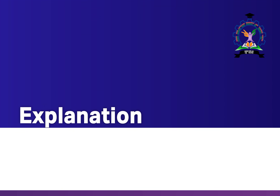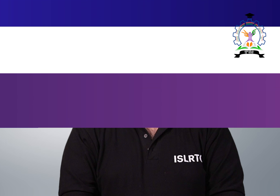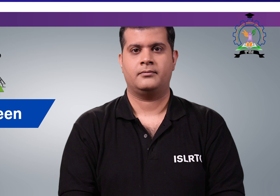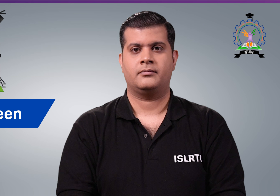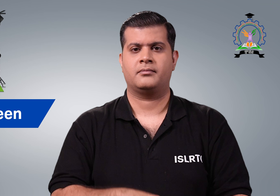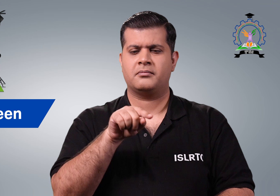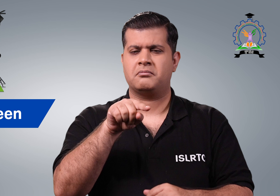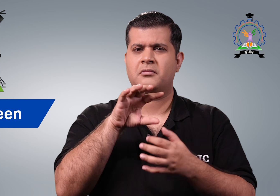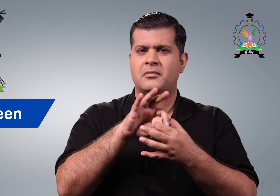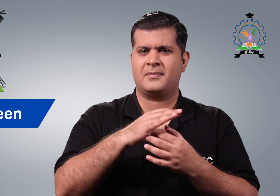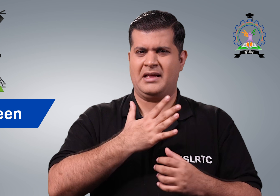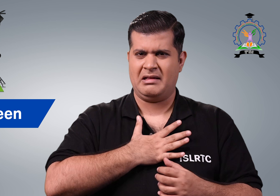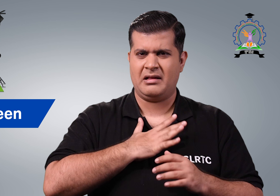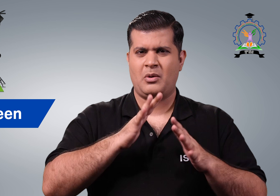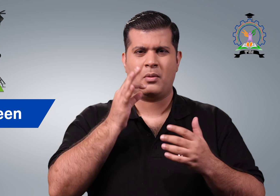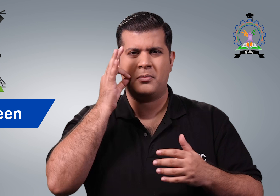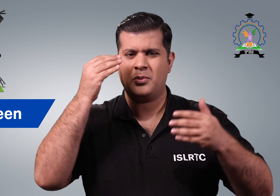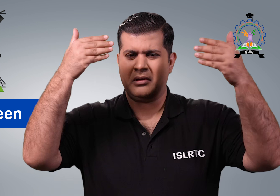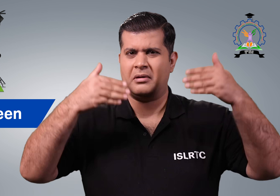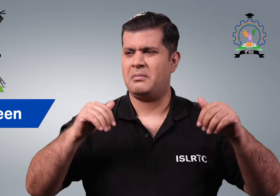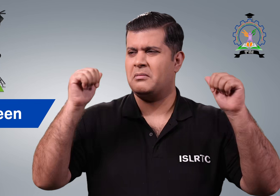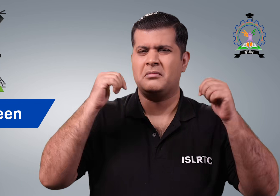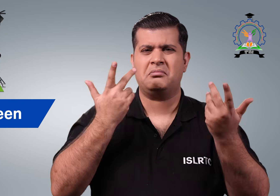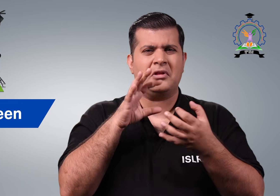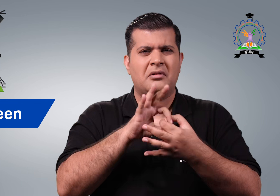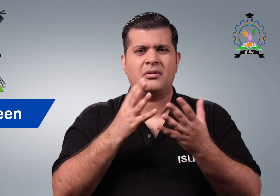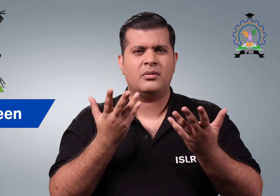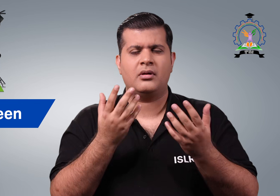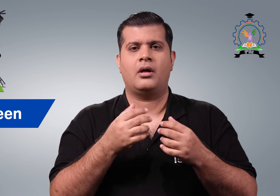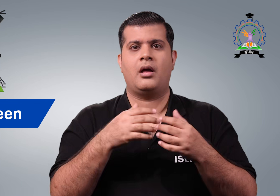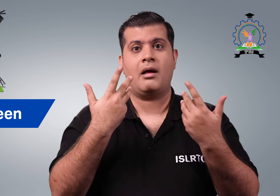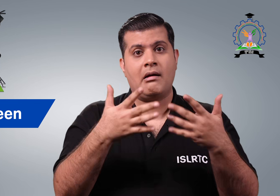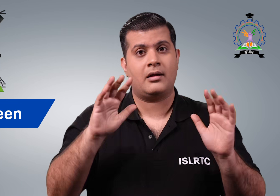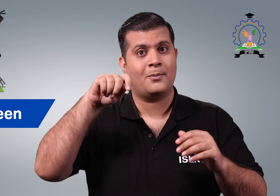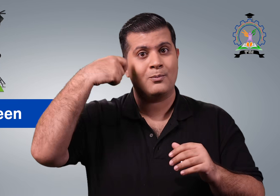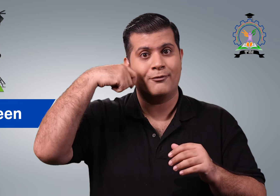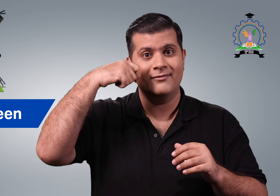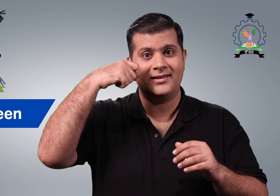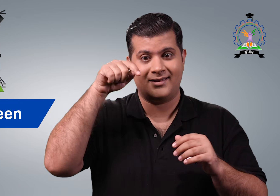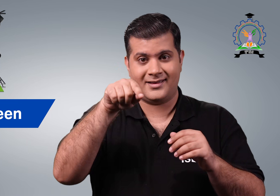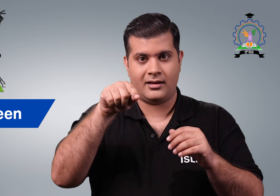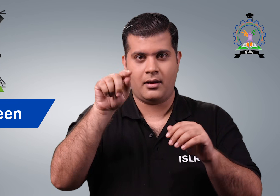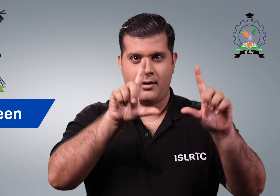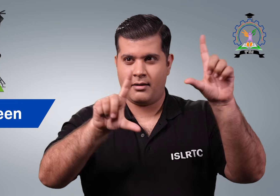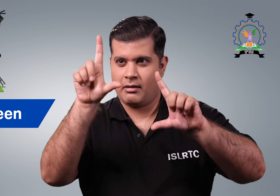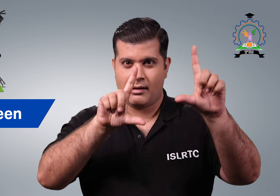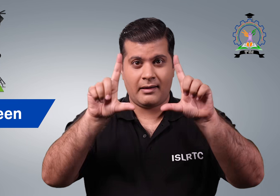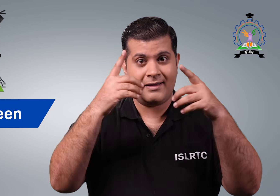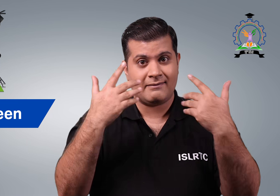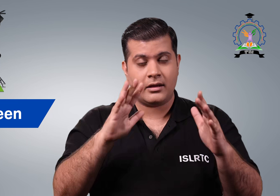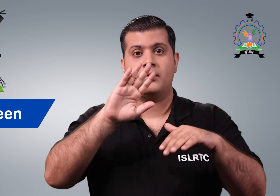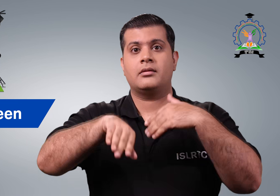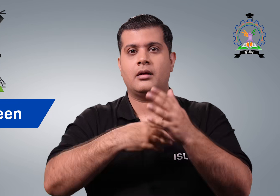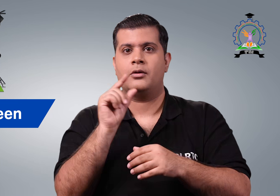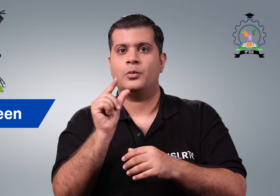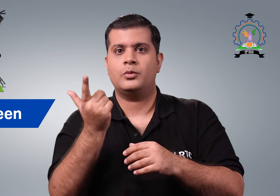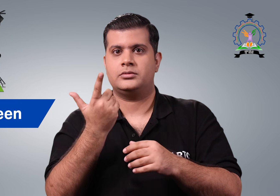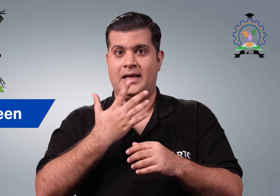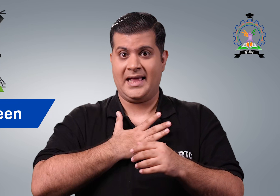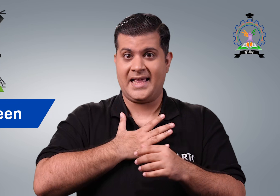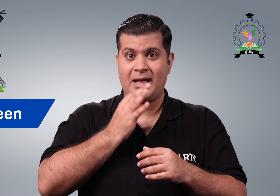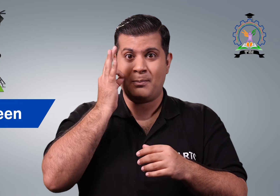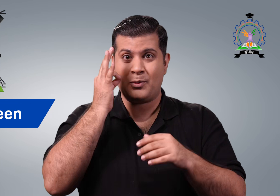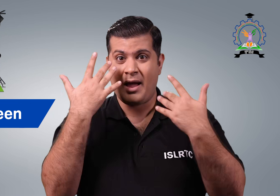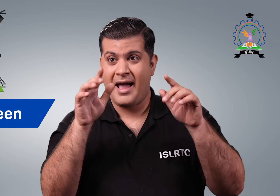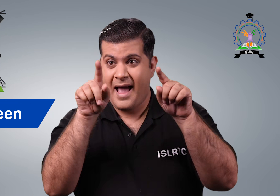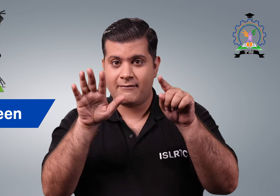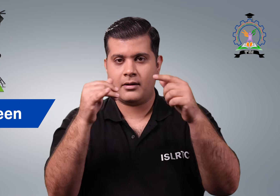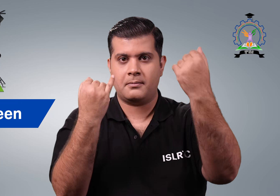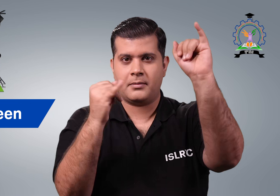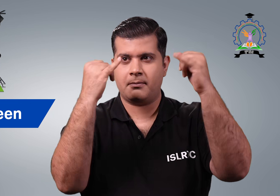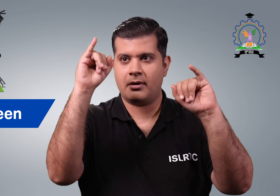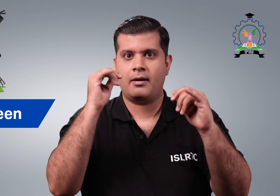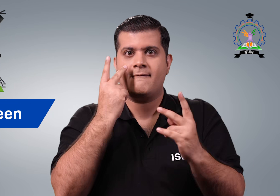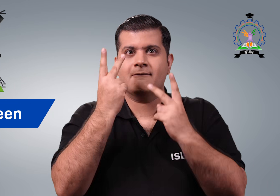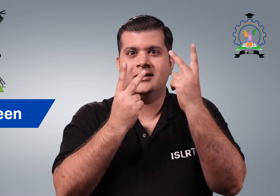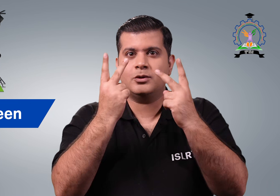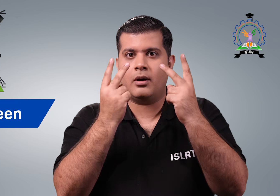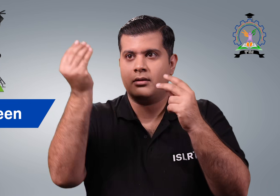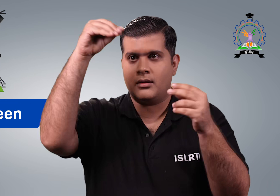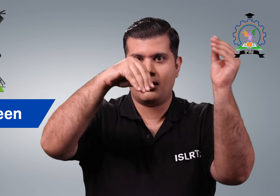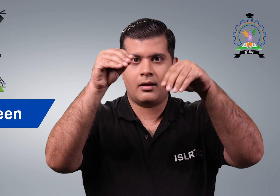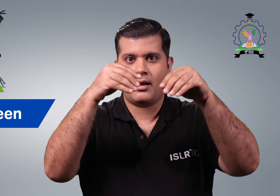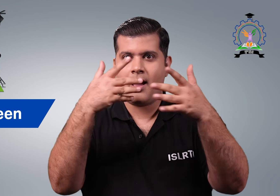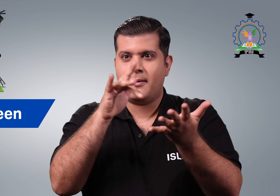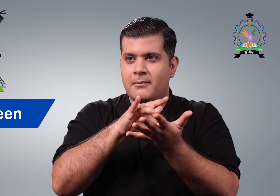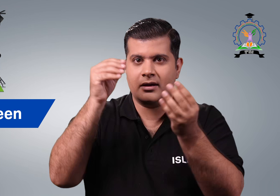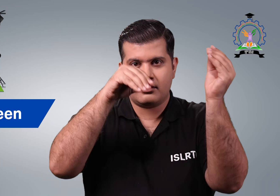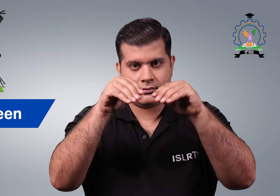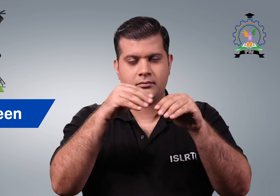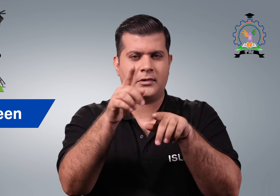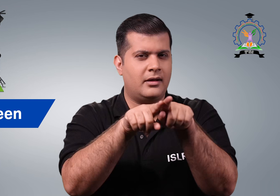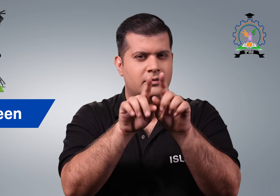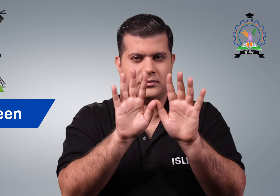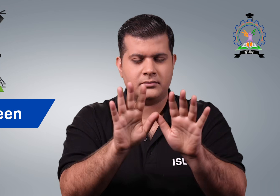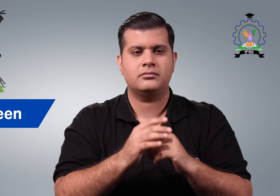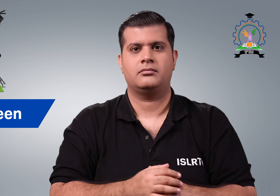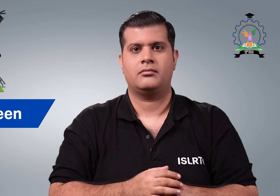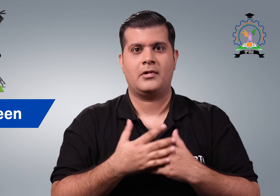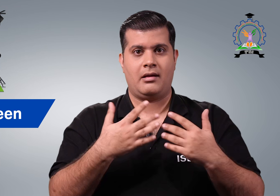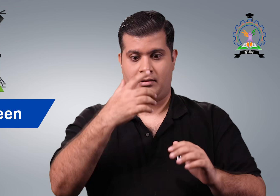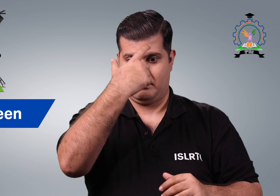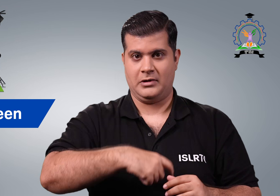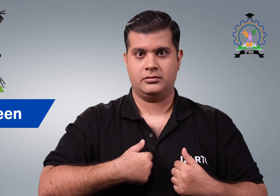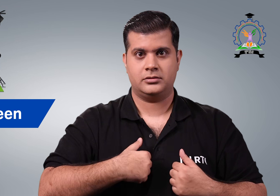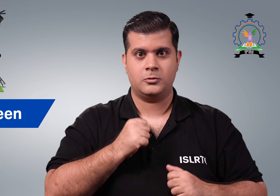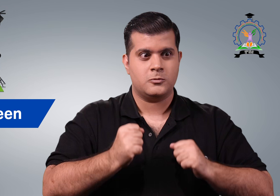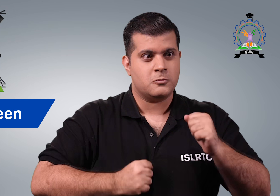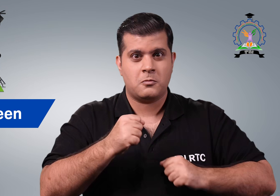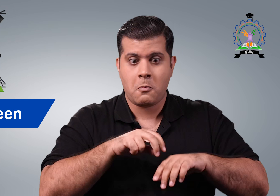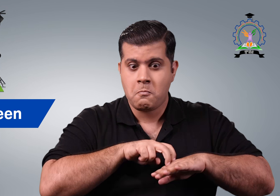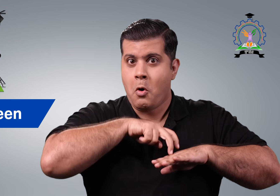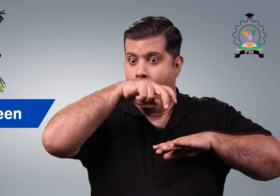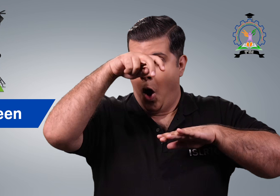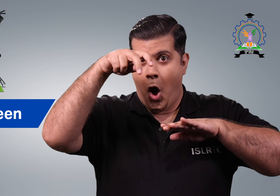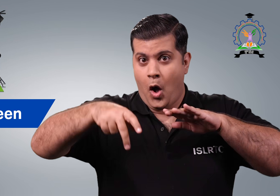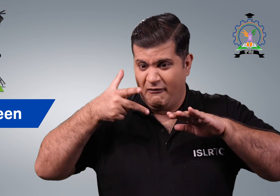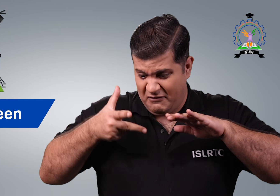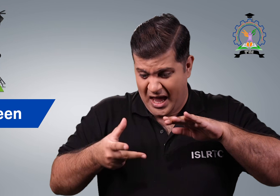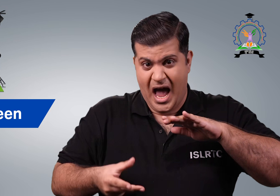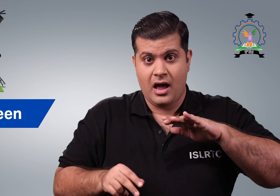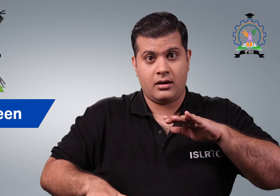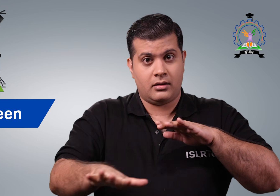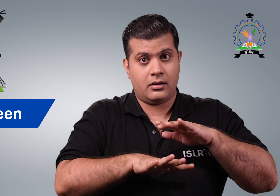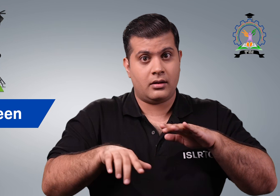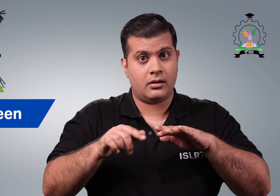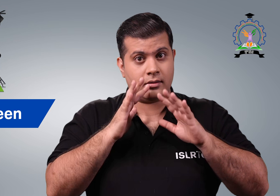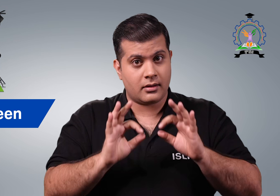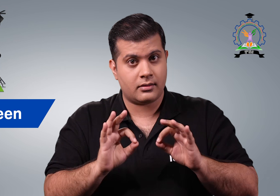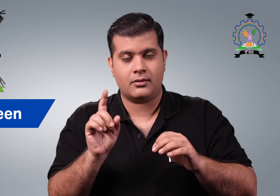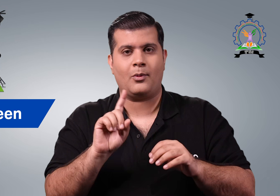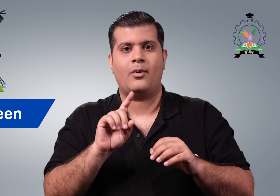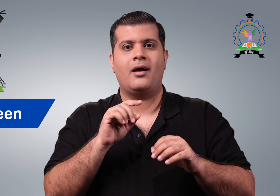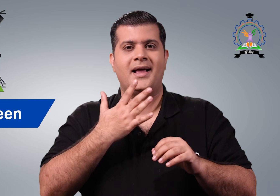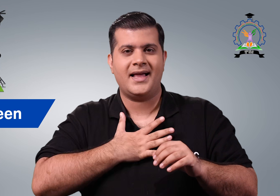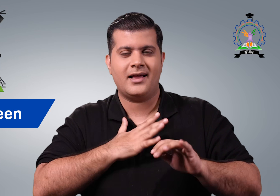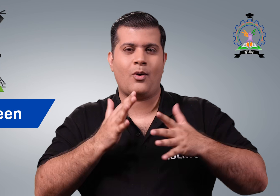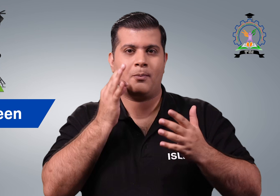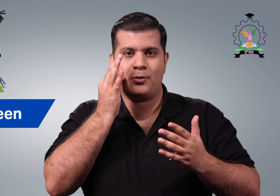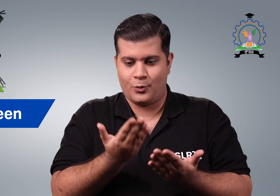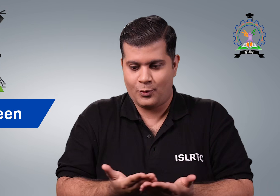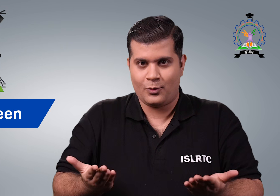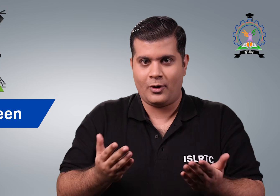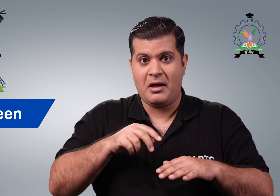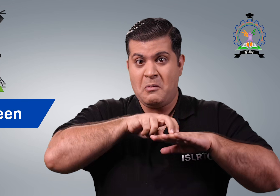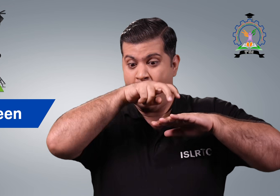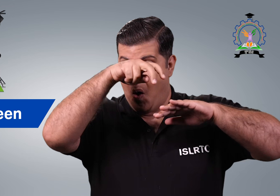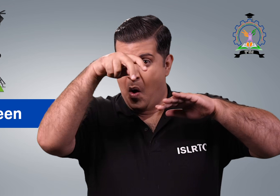A chroma screen, usually blue or green, is used in filmmaking to add different backgrounds in post-production. For example, in a film, a scene where an actor jumps from a great height is not real. It is filmed on a green or blue screen.